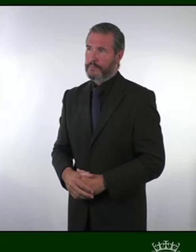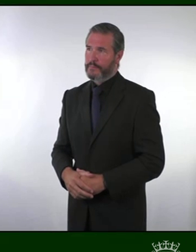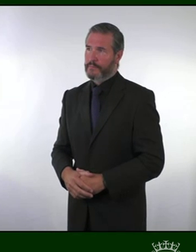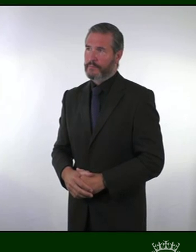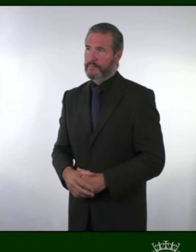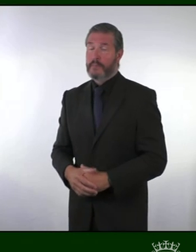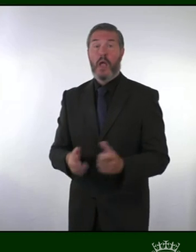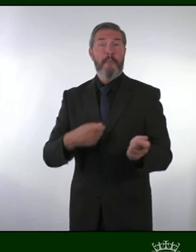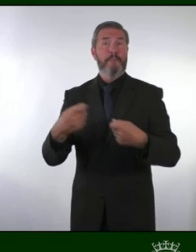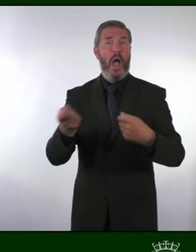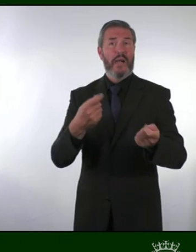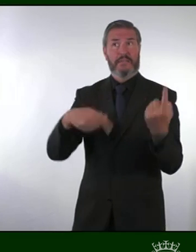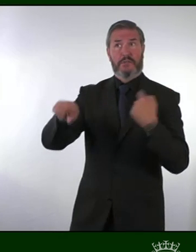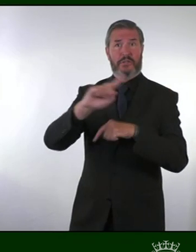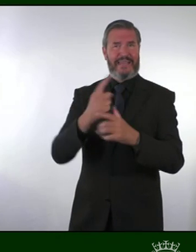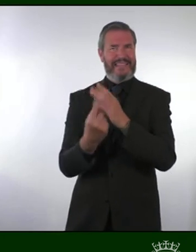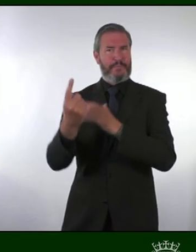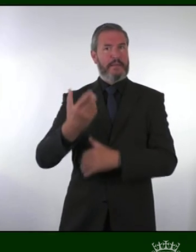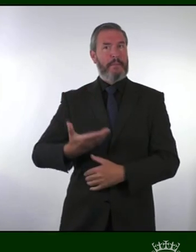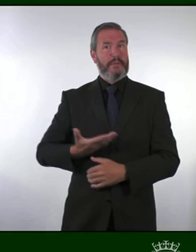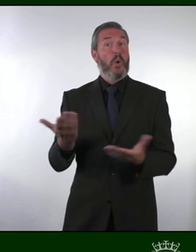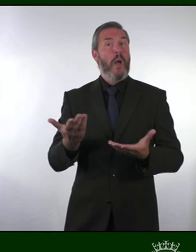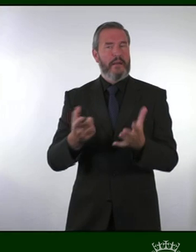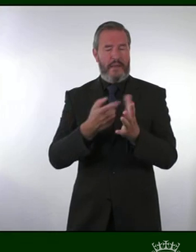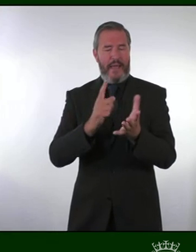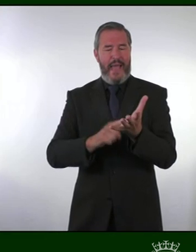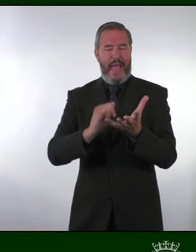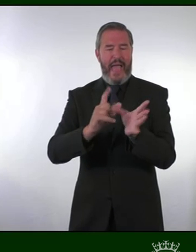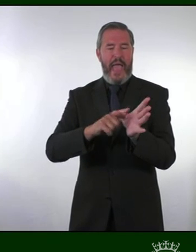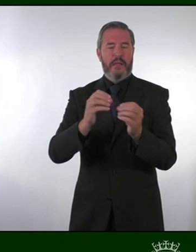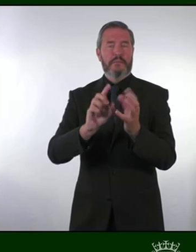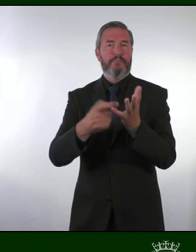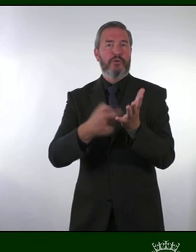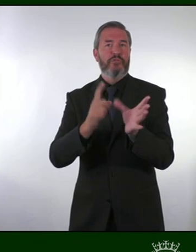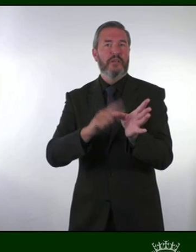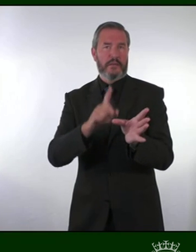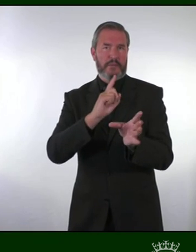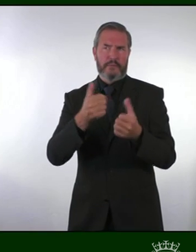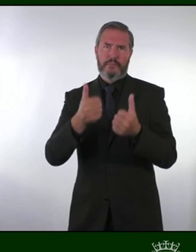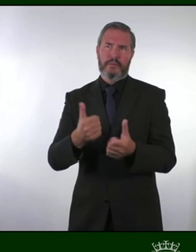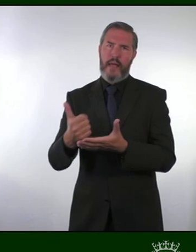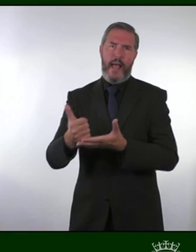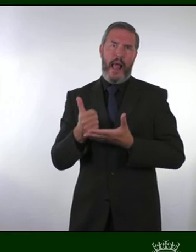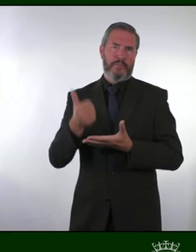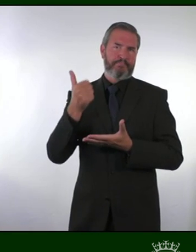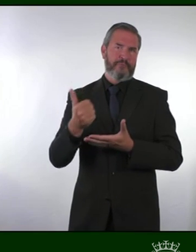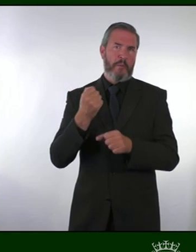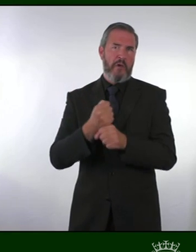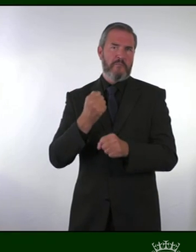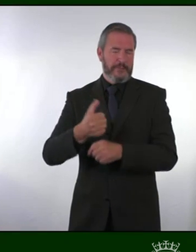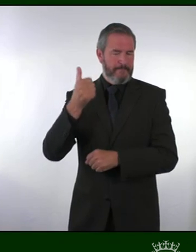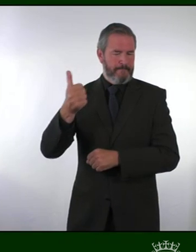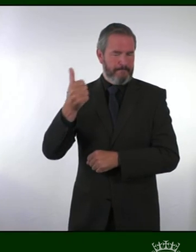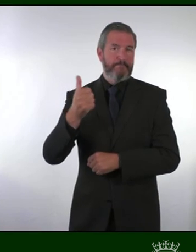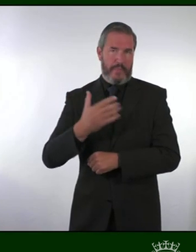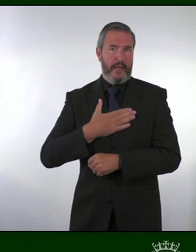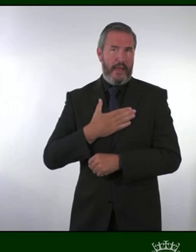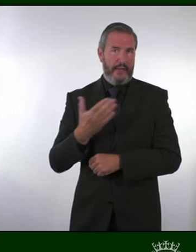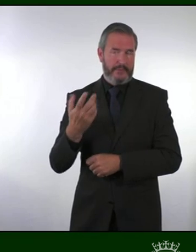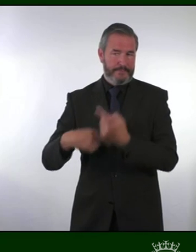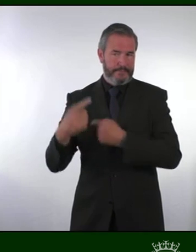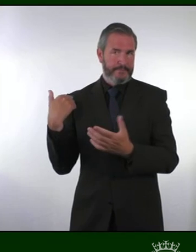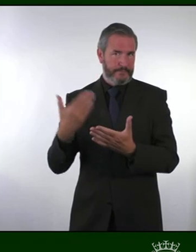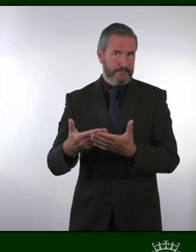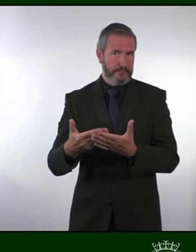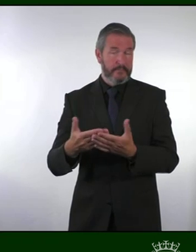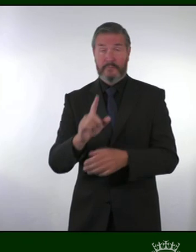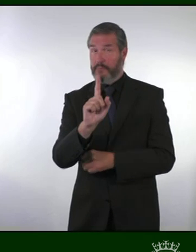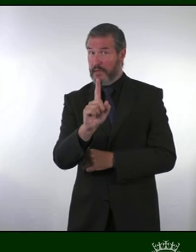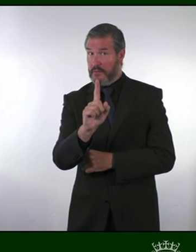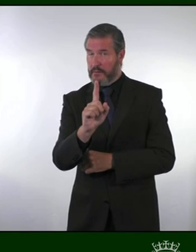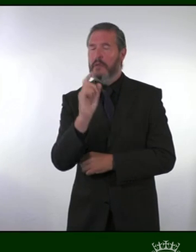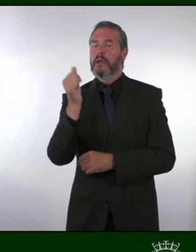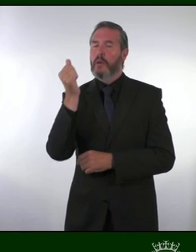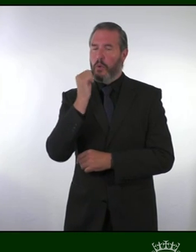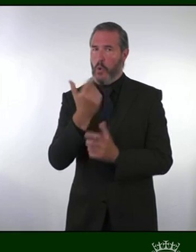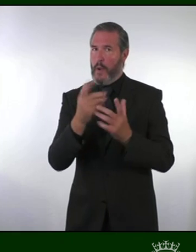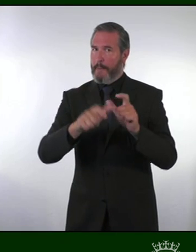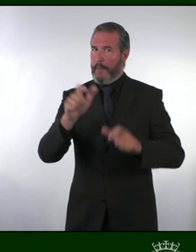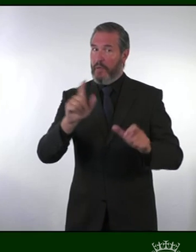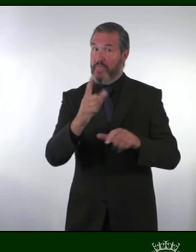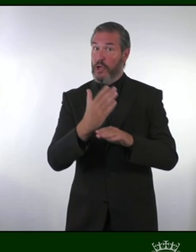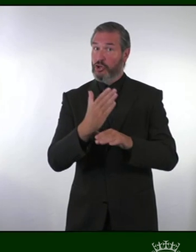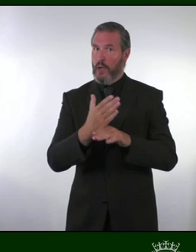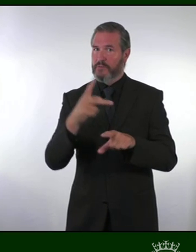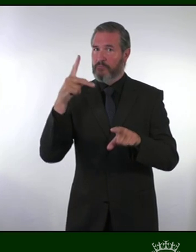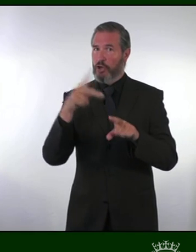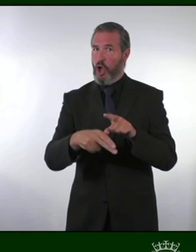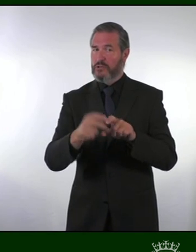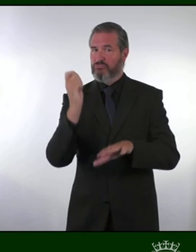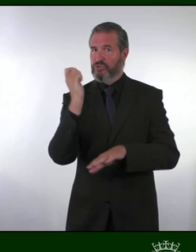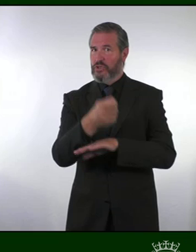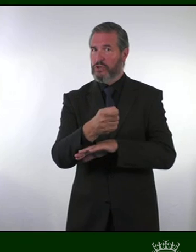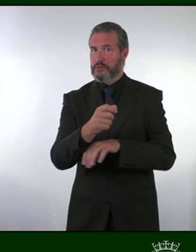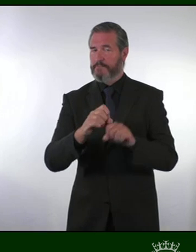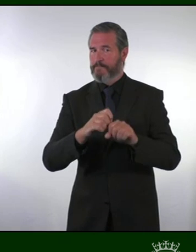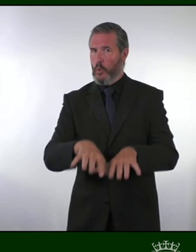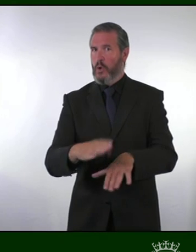Many market traders and independent business owners in Aylesbury have told me how much they appreciate the tremendous help that they have received from the Government during the coronavirus crisis, but we do know that, sadly, many people will still lose their jobs in the months ahead.